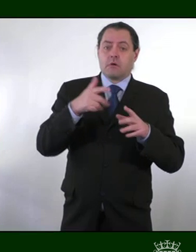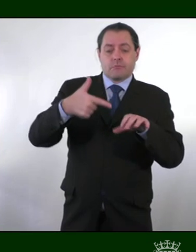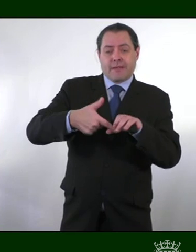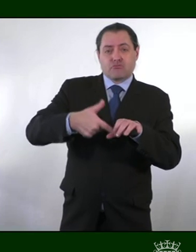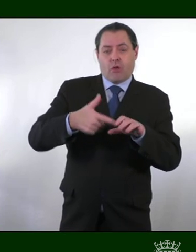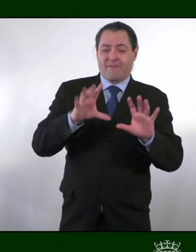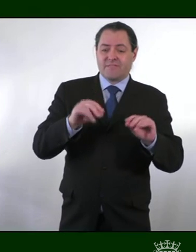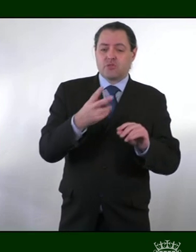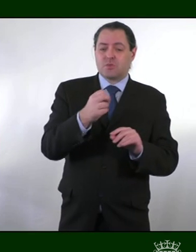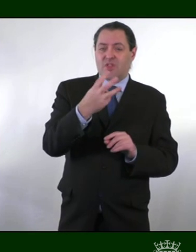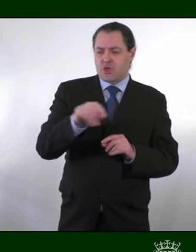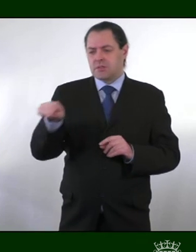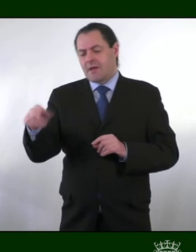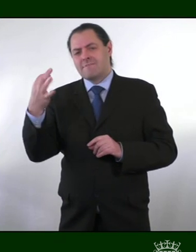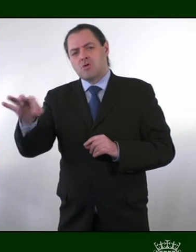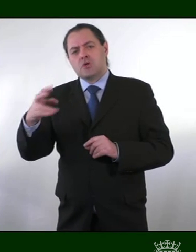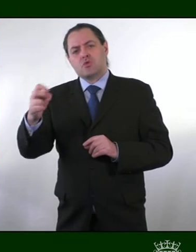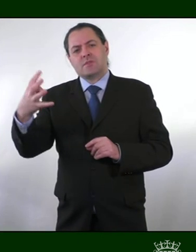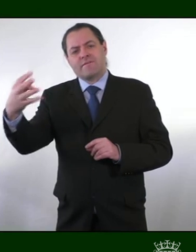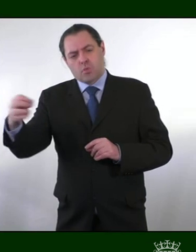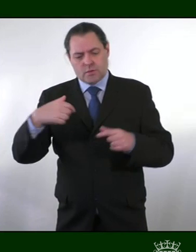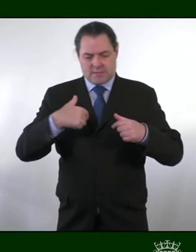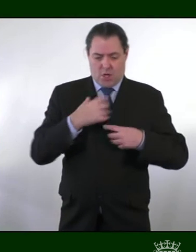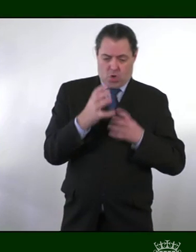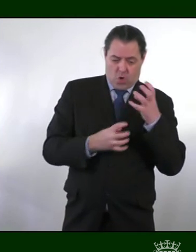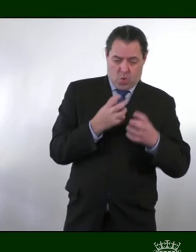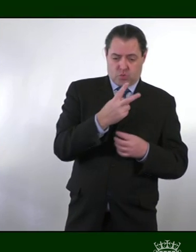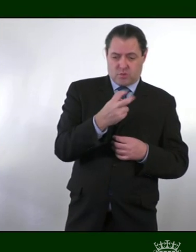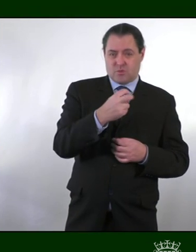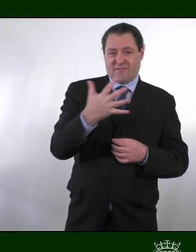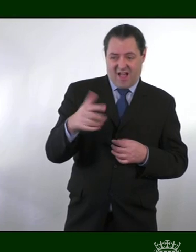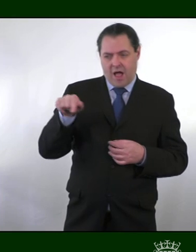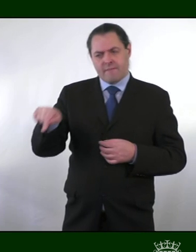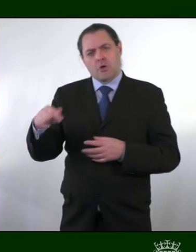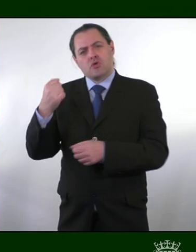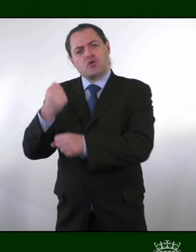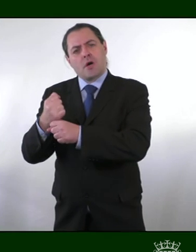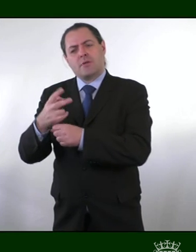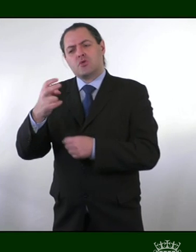In this country, we are phasing out coal in 2025; in Germany, it is 2038.